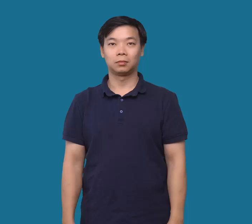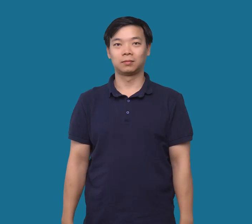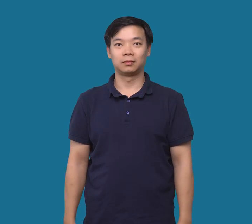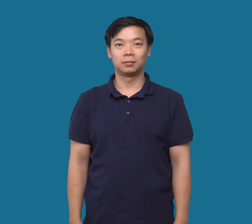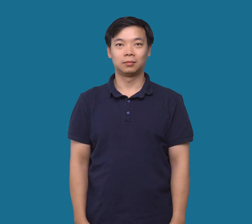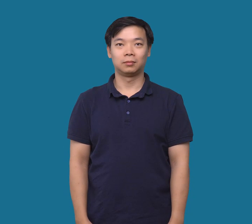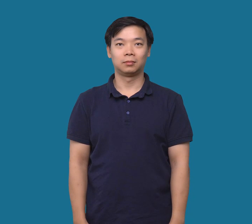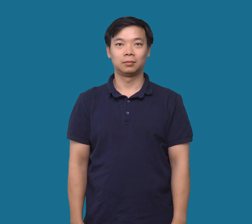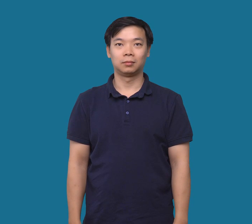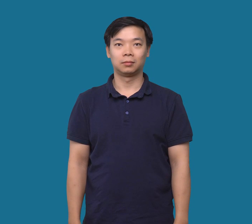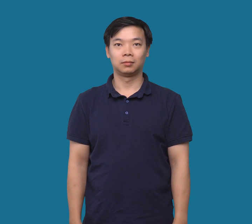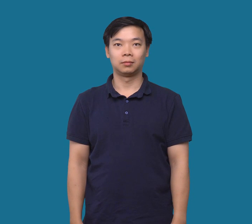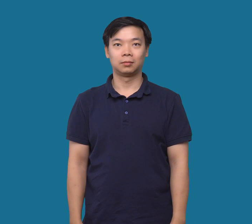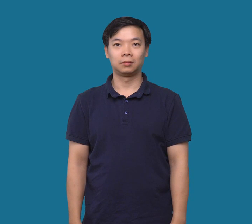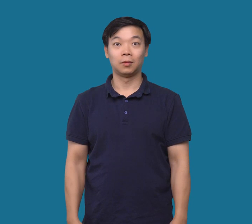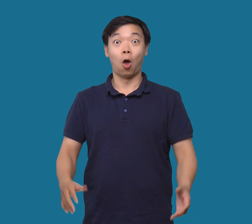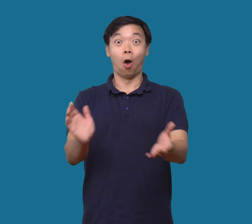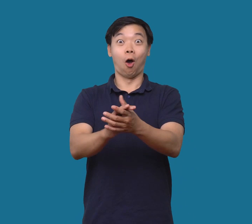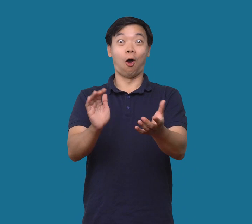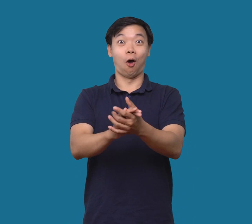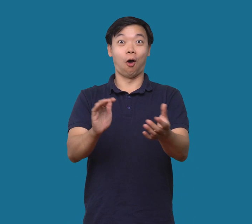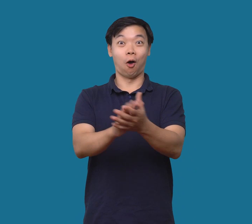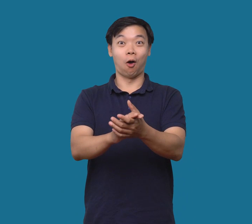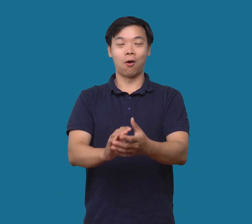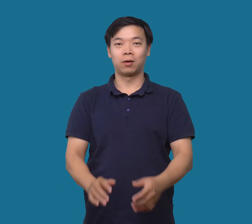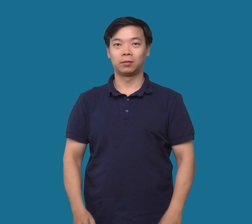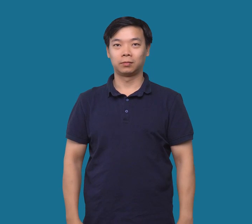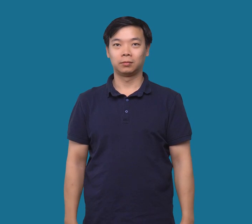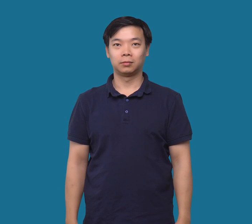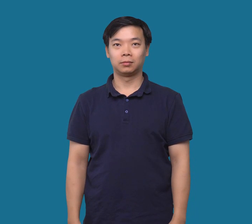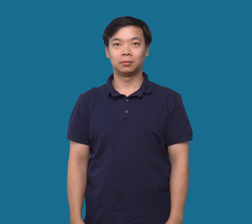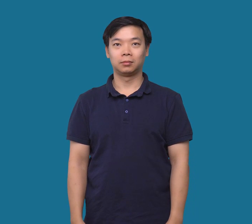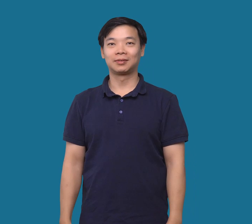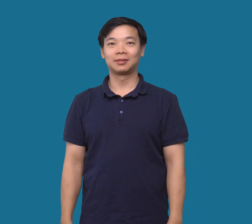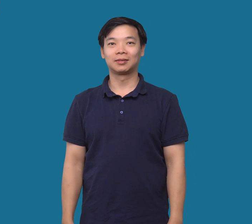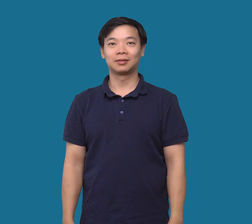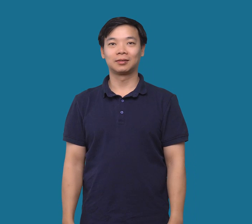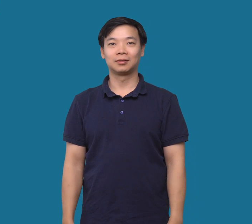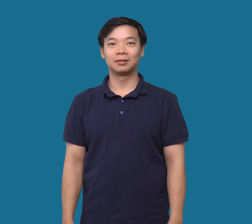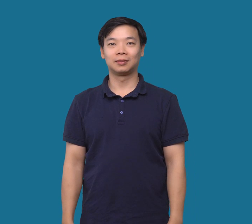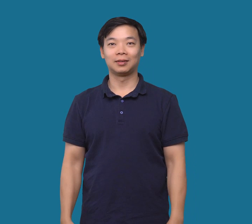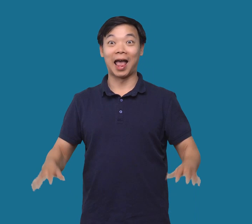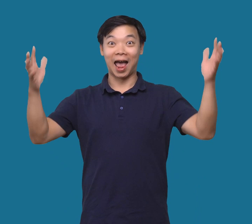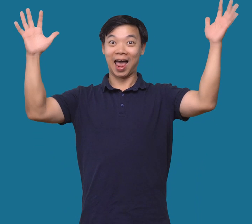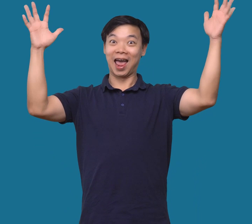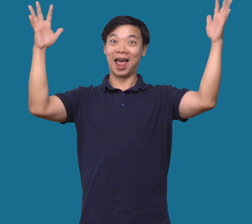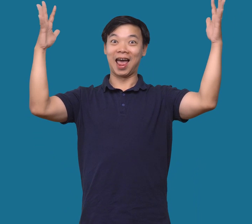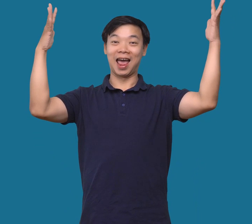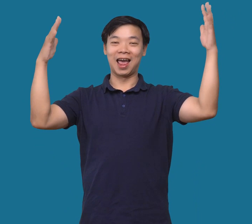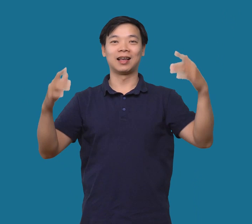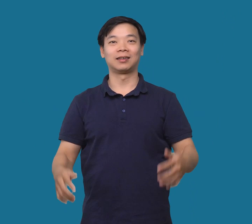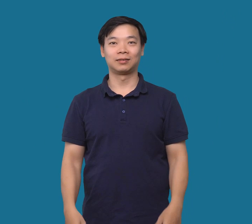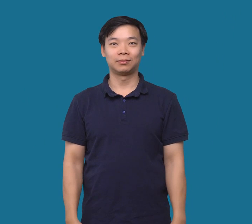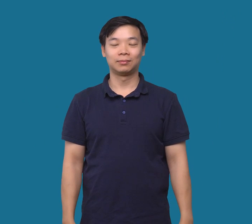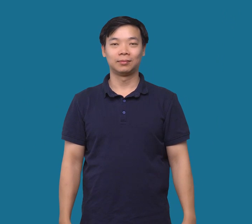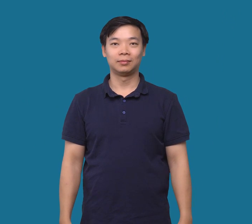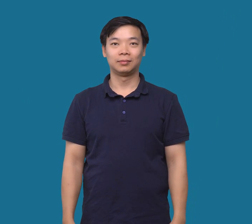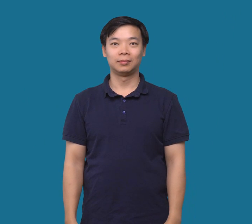hoan hô